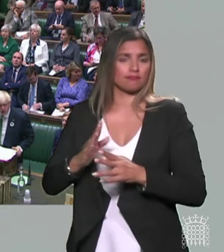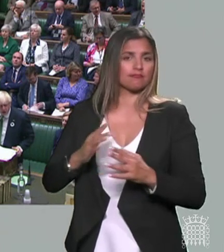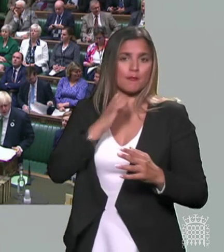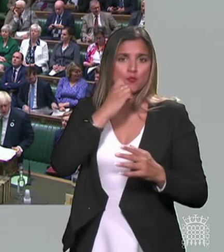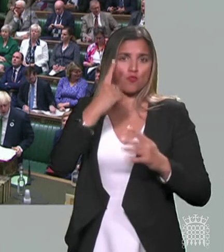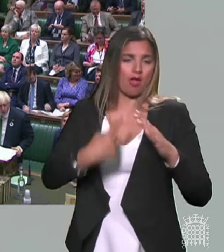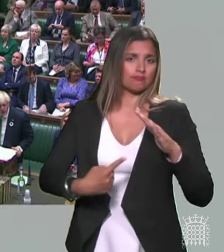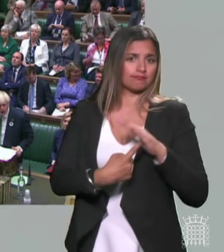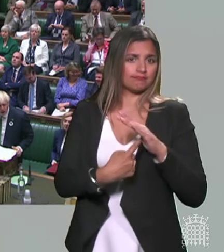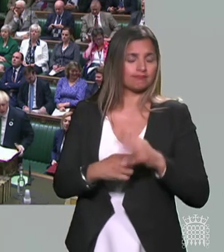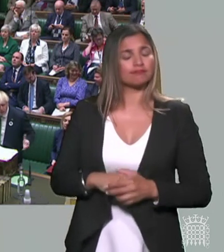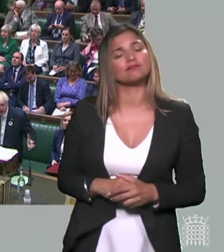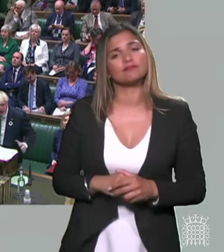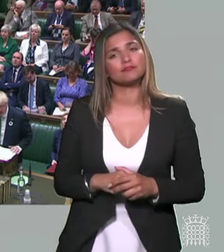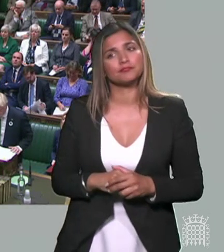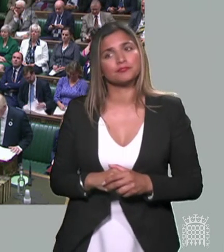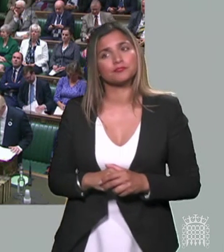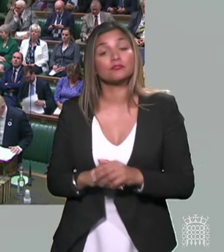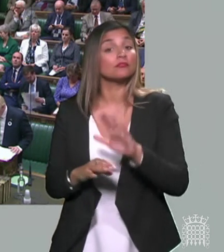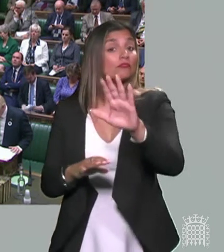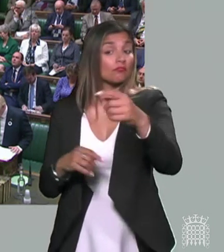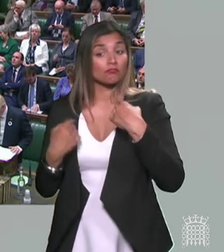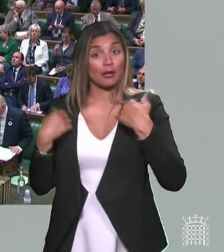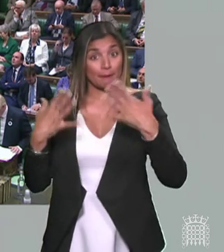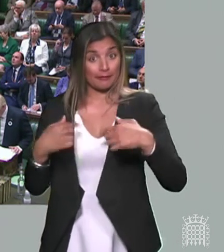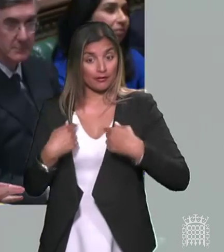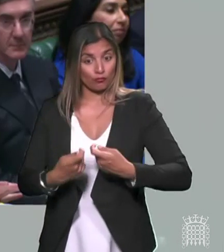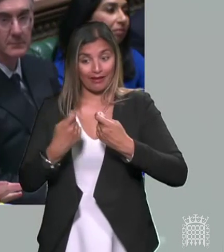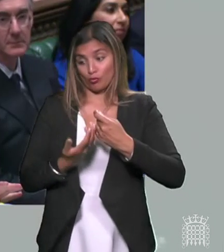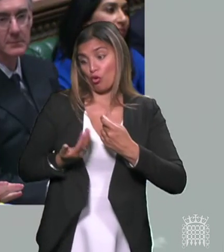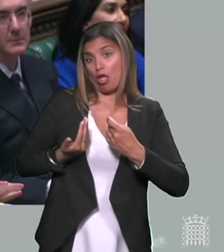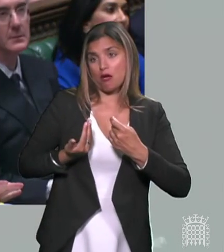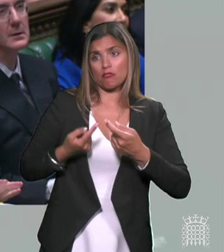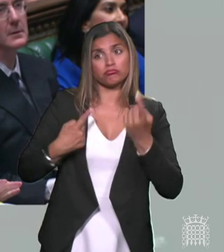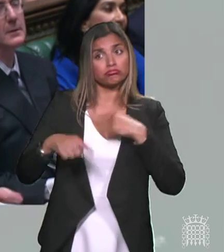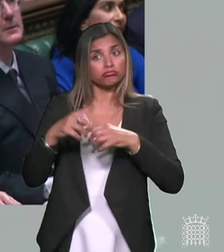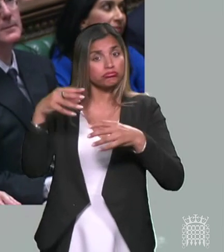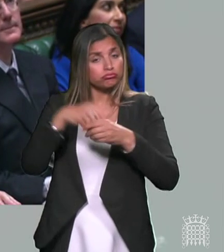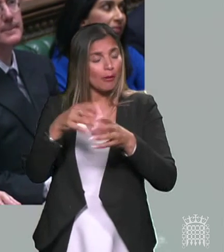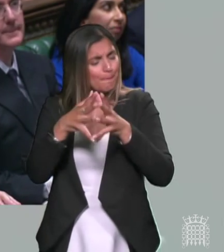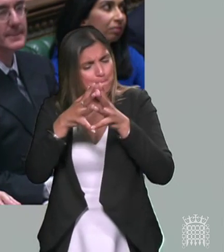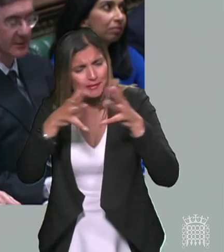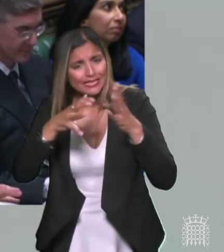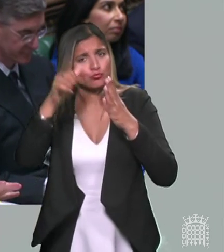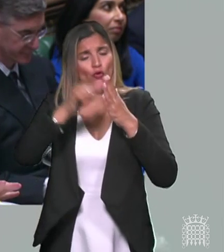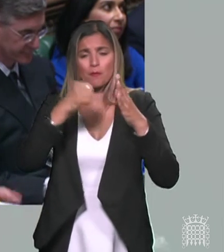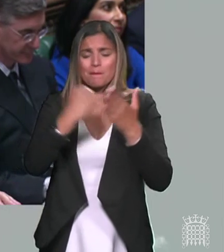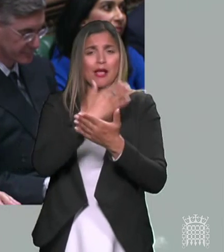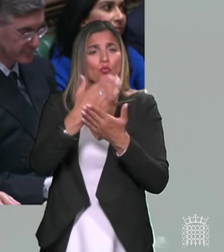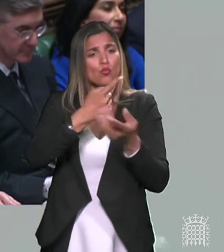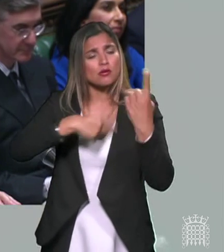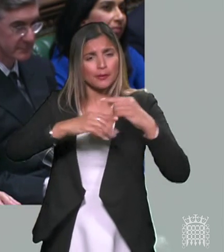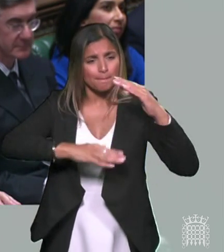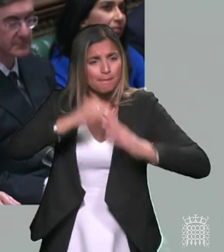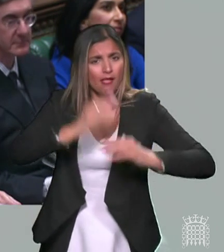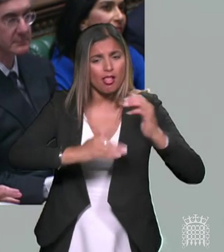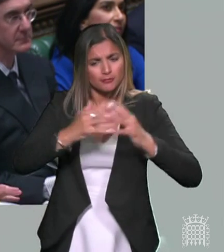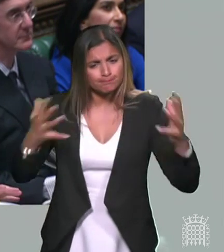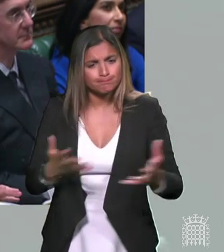As I mentioned earlier, we are engaged in a massive programme of improvements and building and rebuilding in our NHS estate.